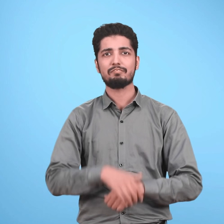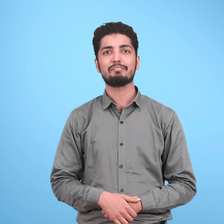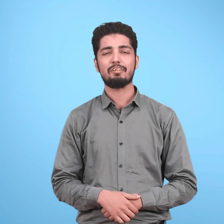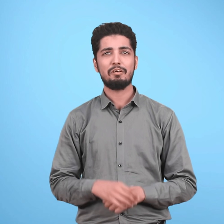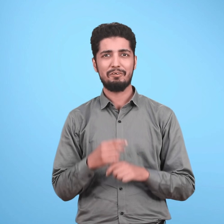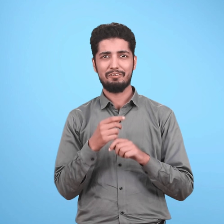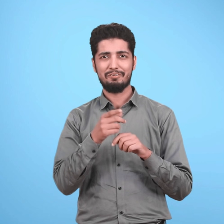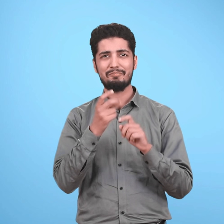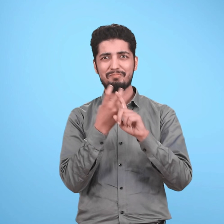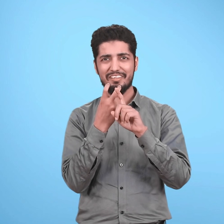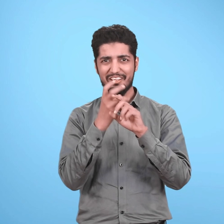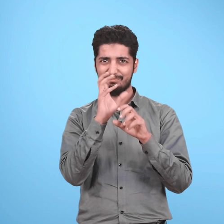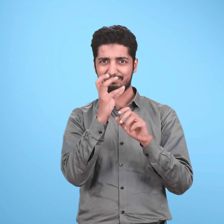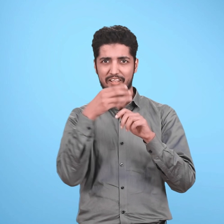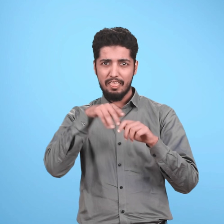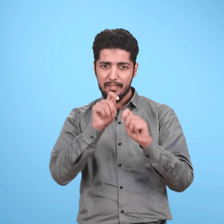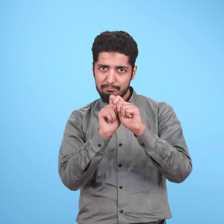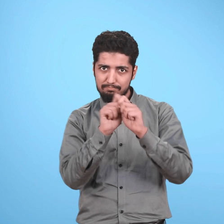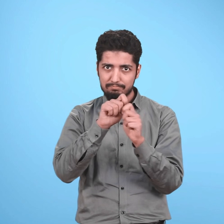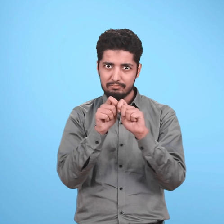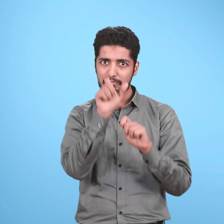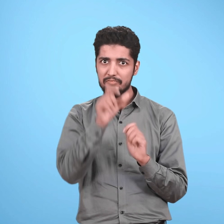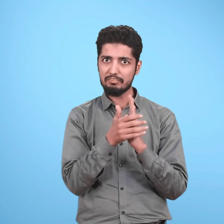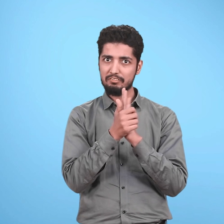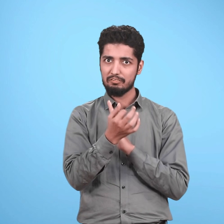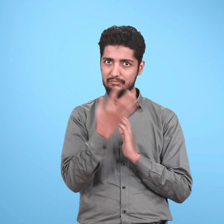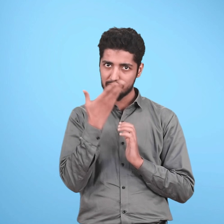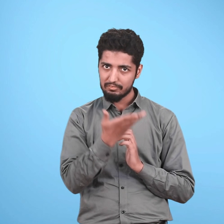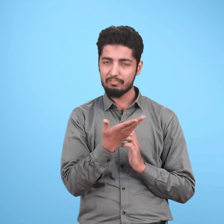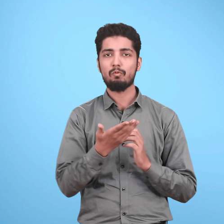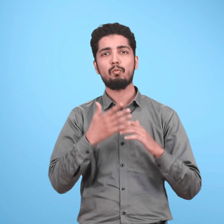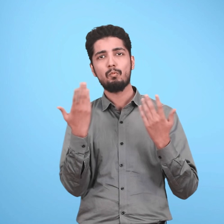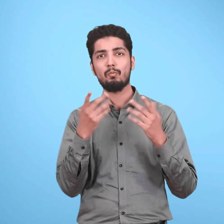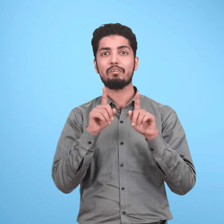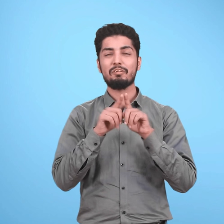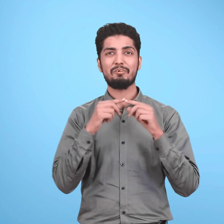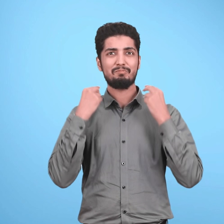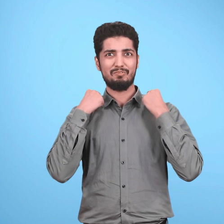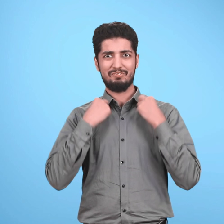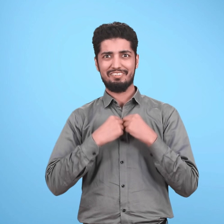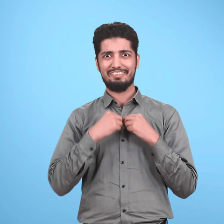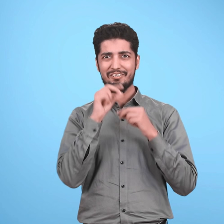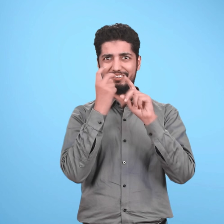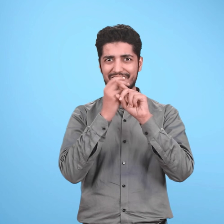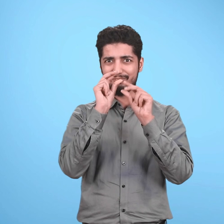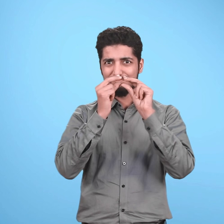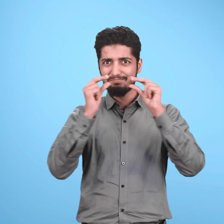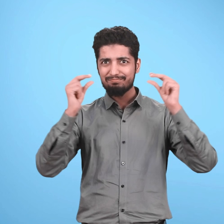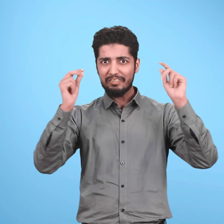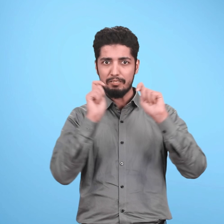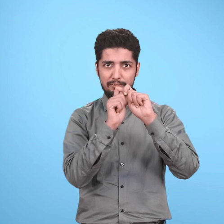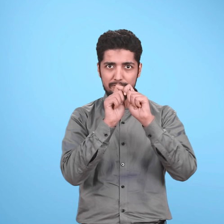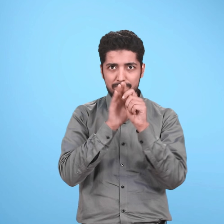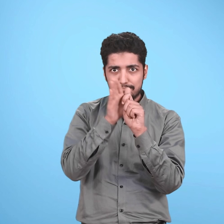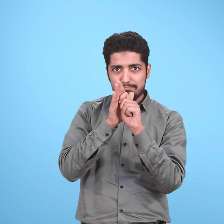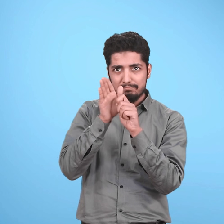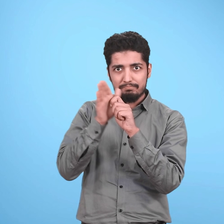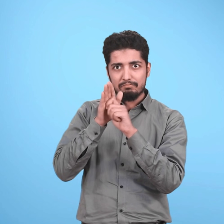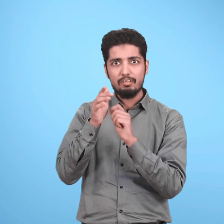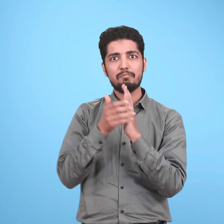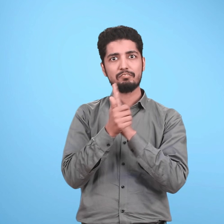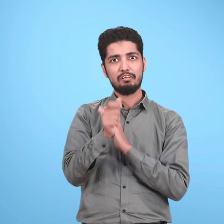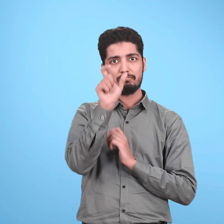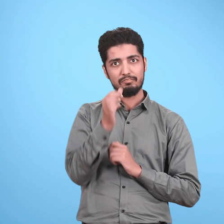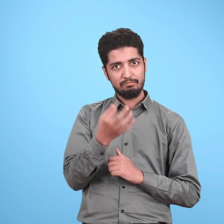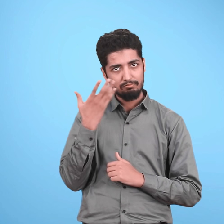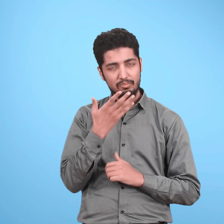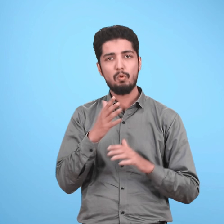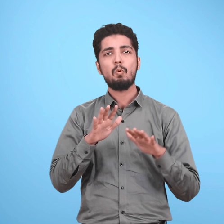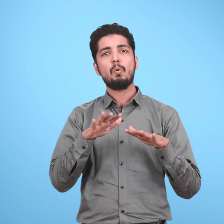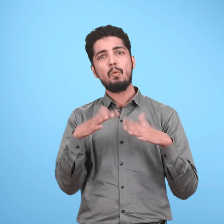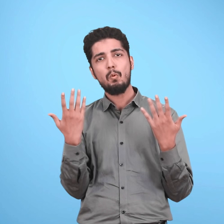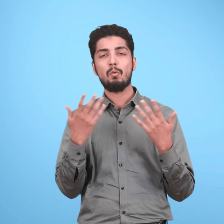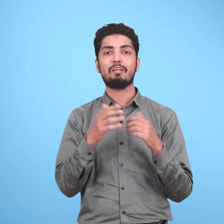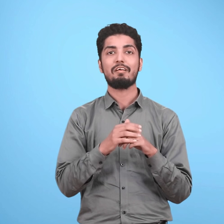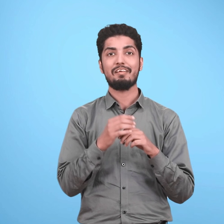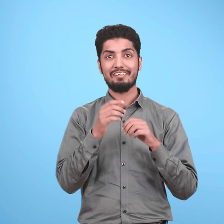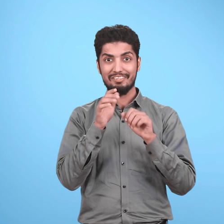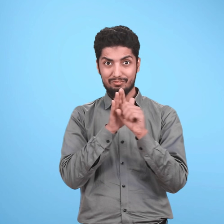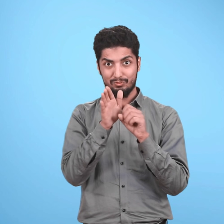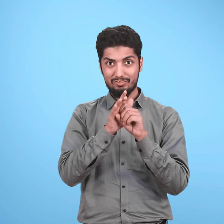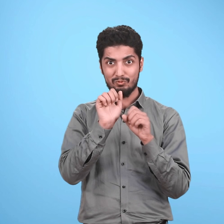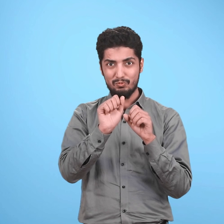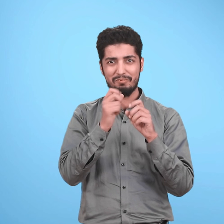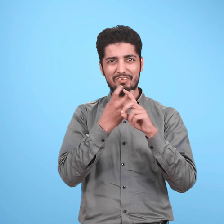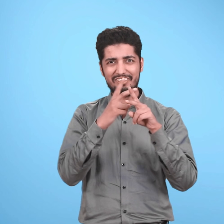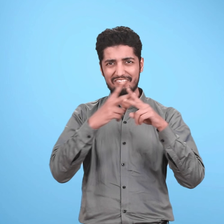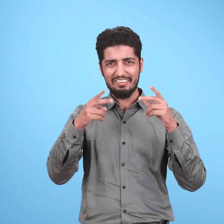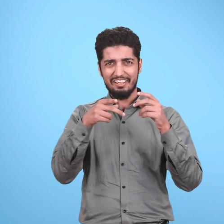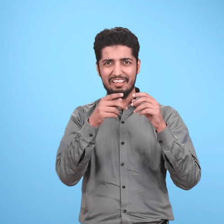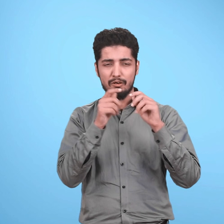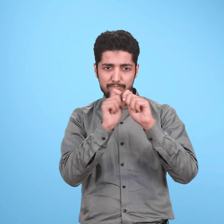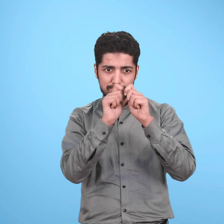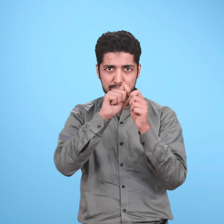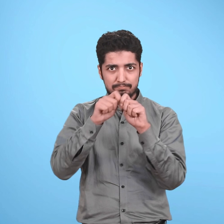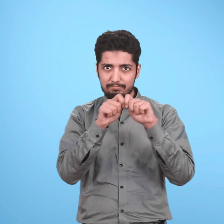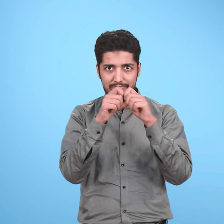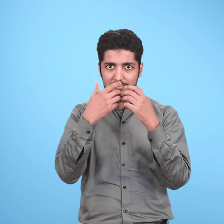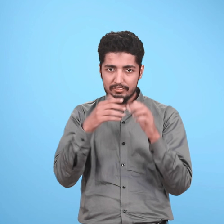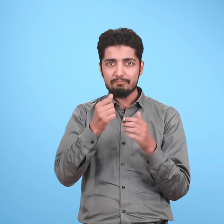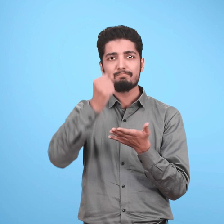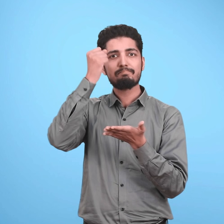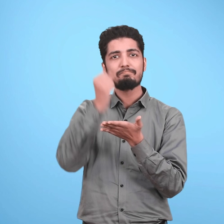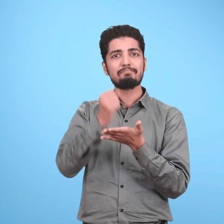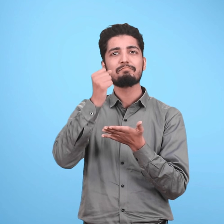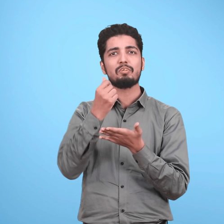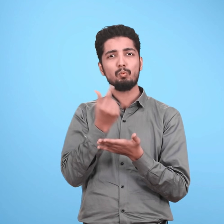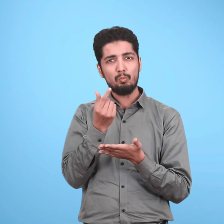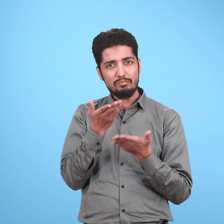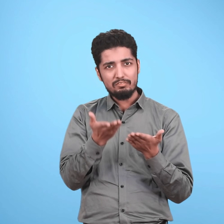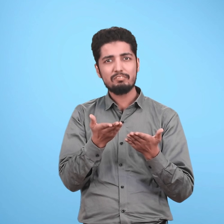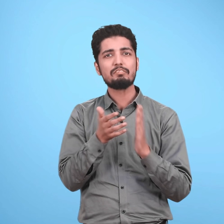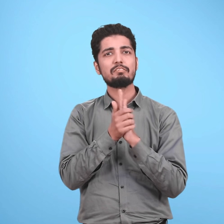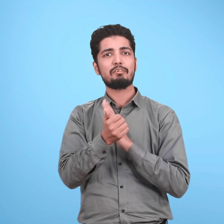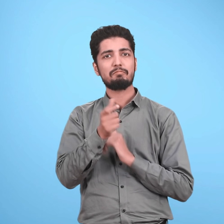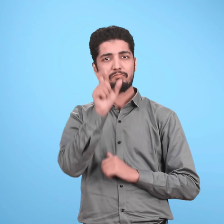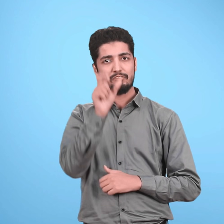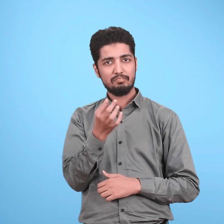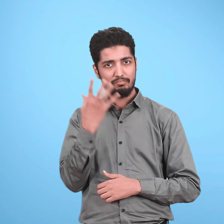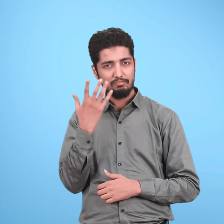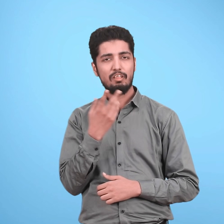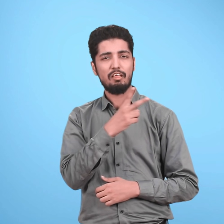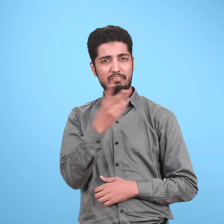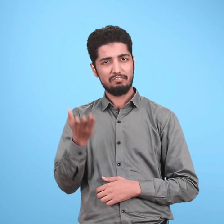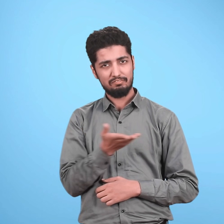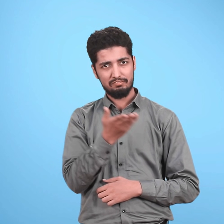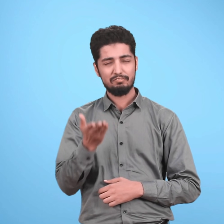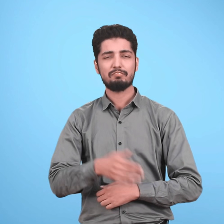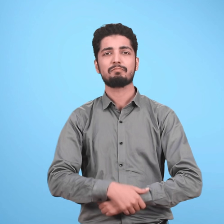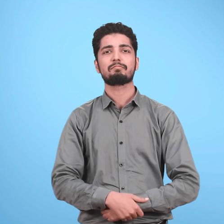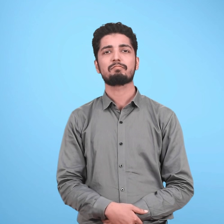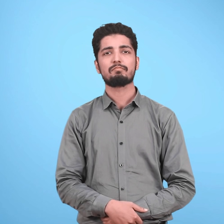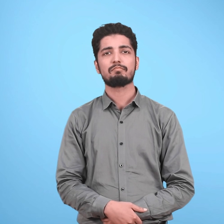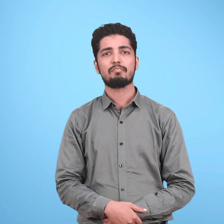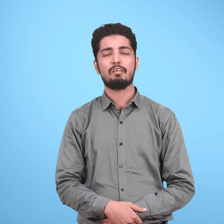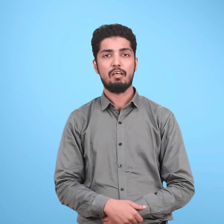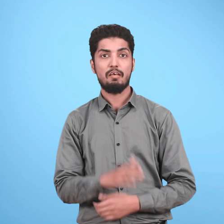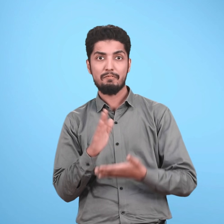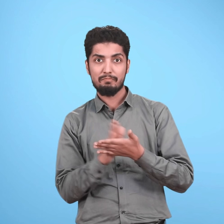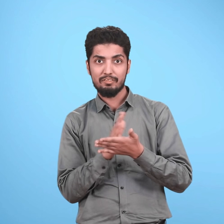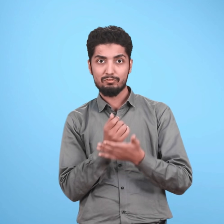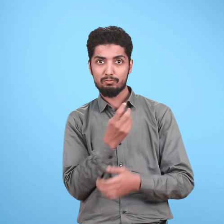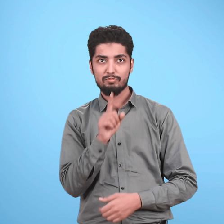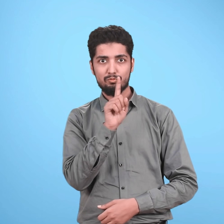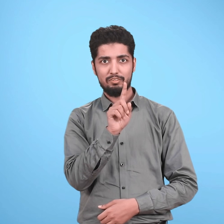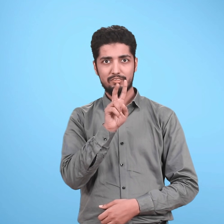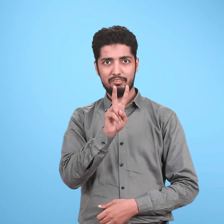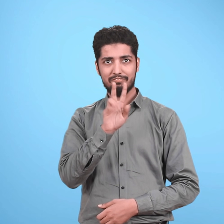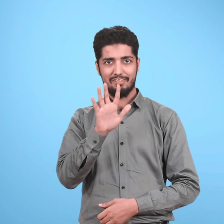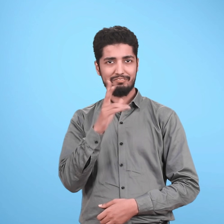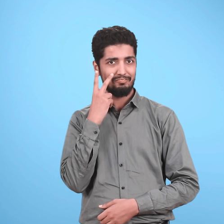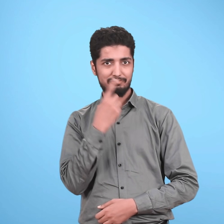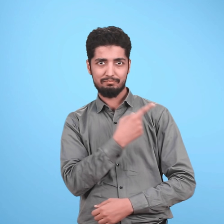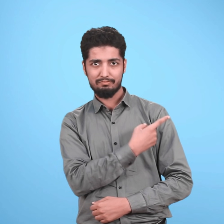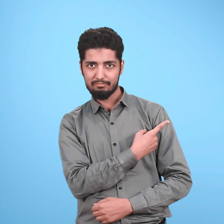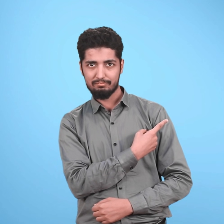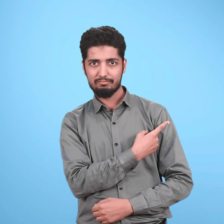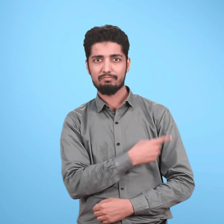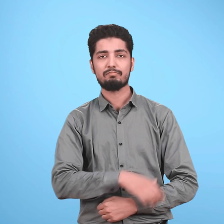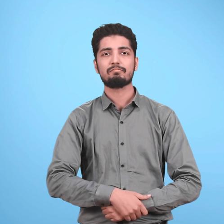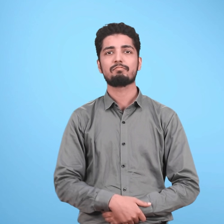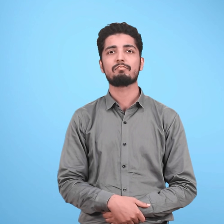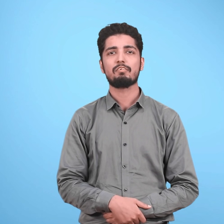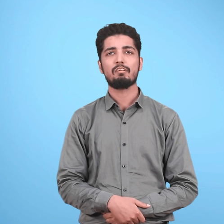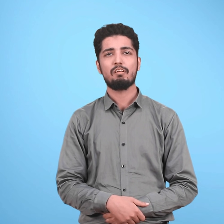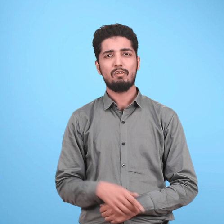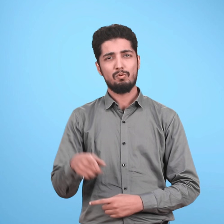cutting stone, or polishing beads, or carving seals. Page 125.